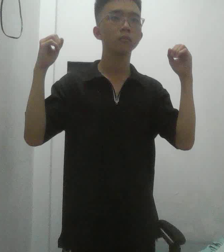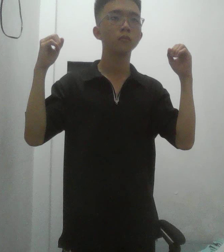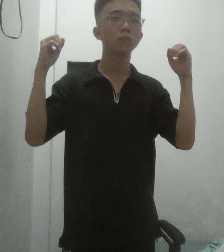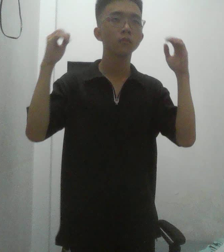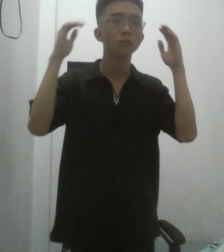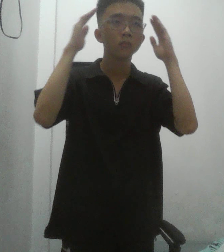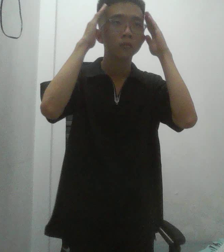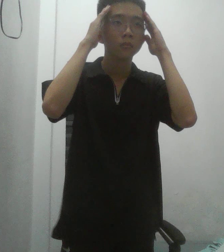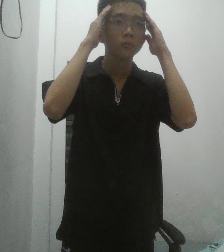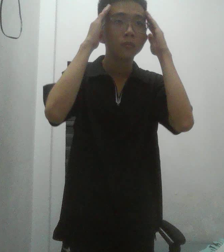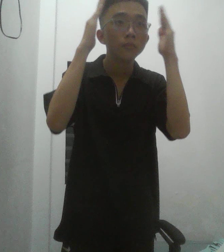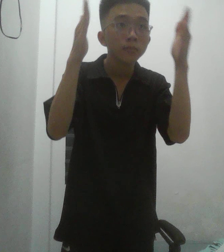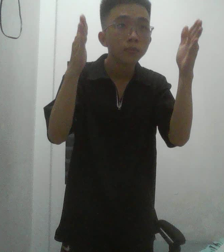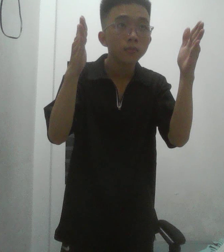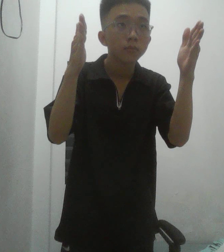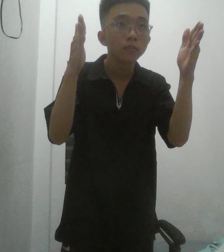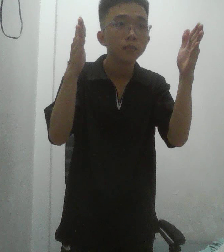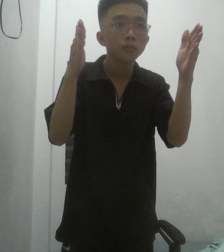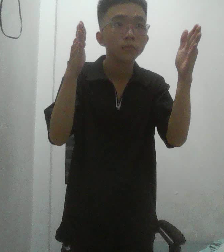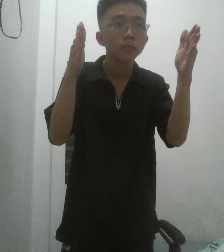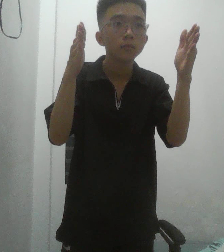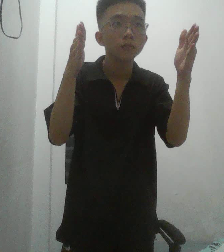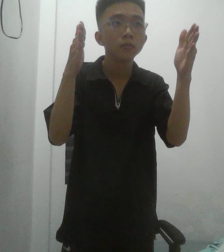quan tam